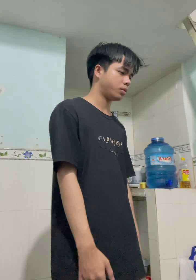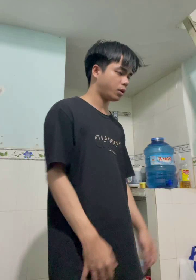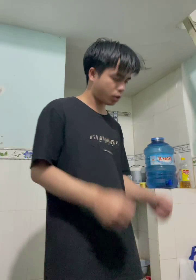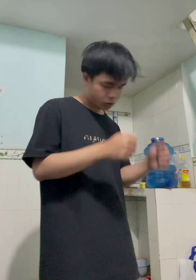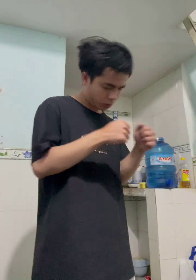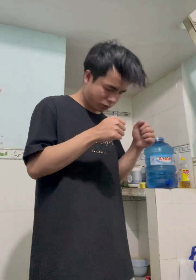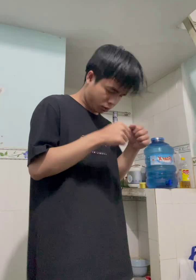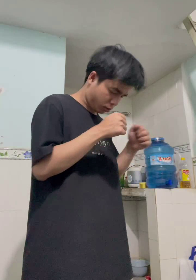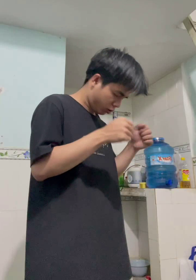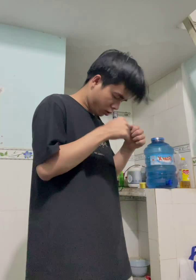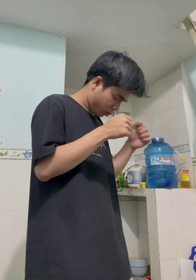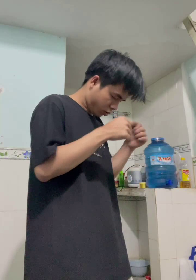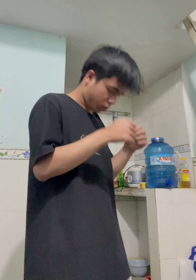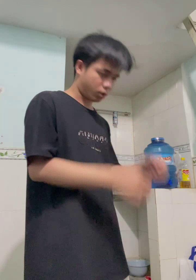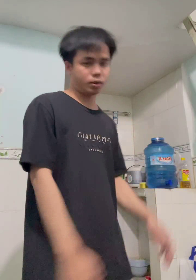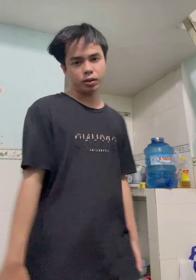lanh